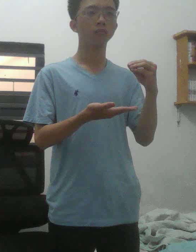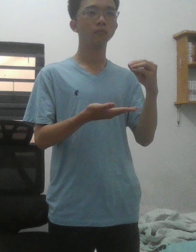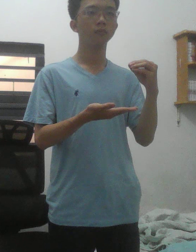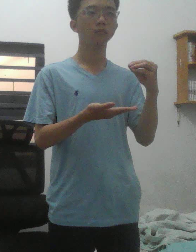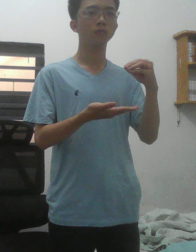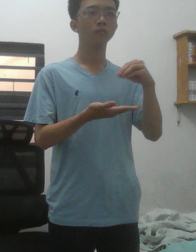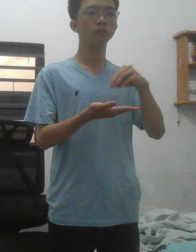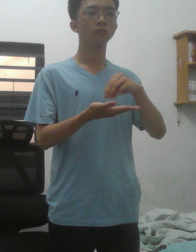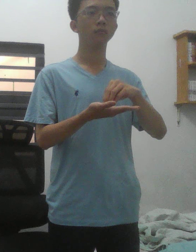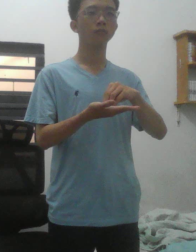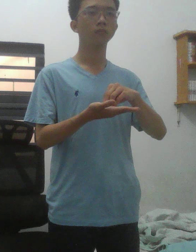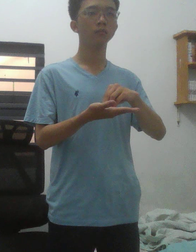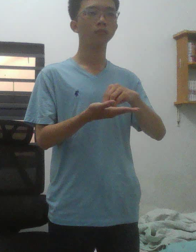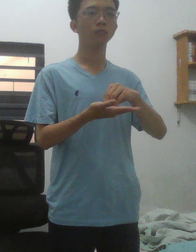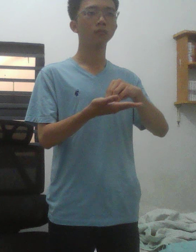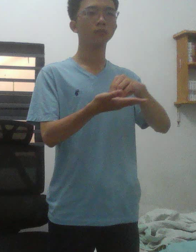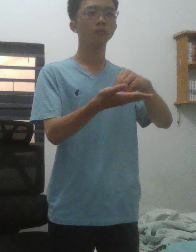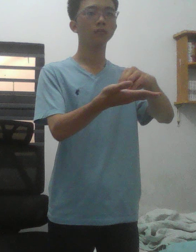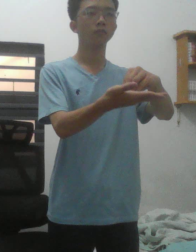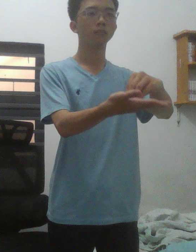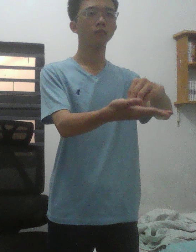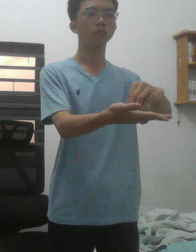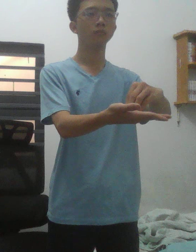san pham